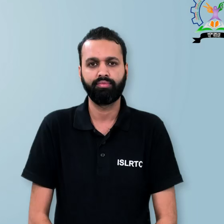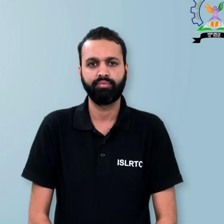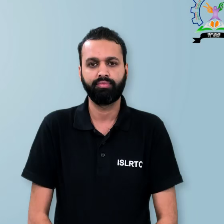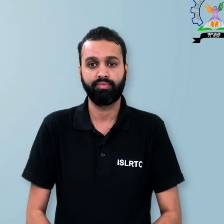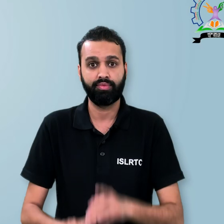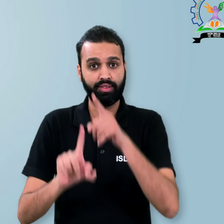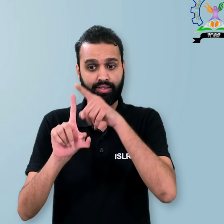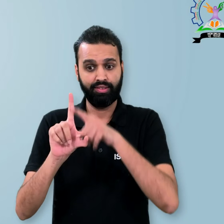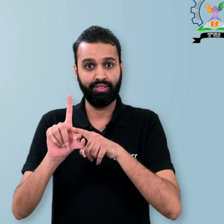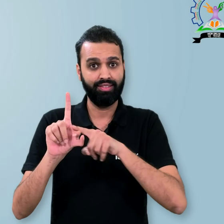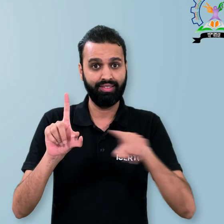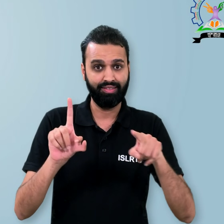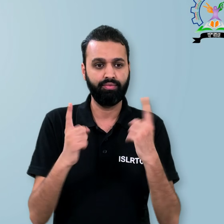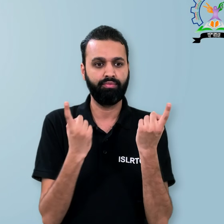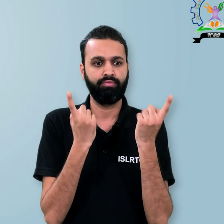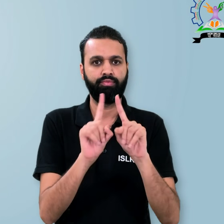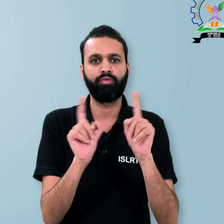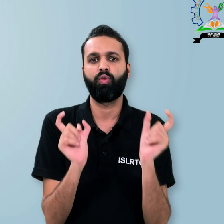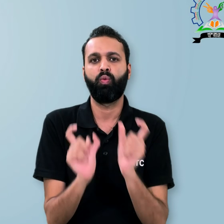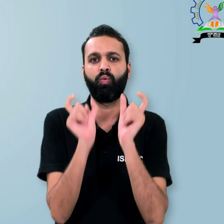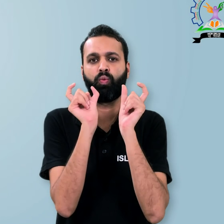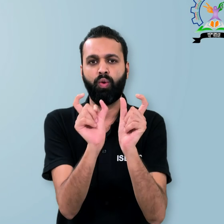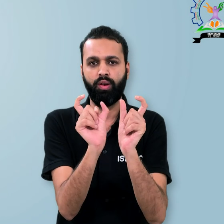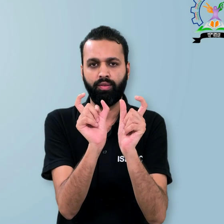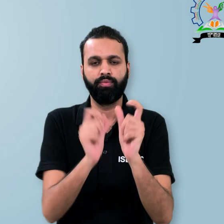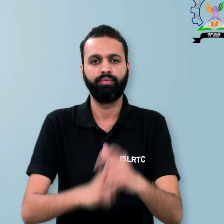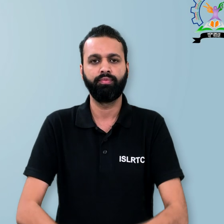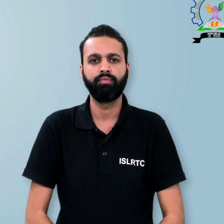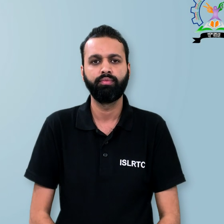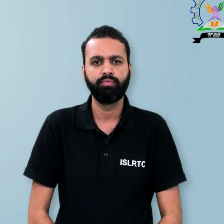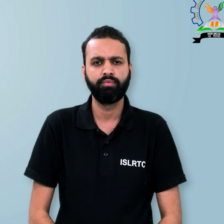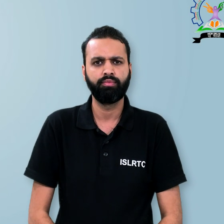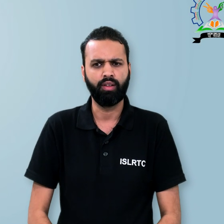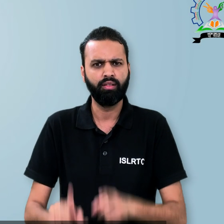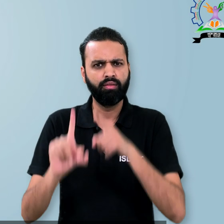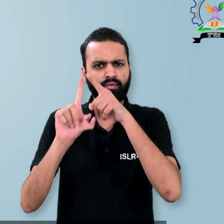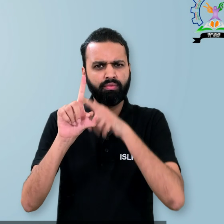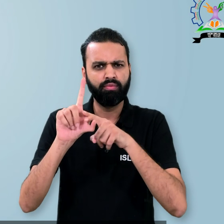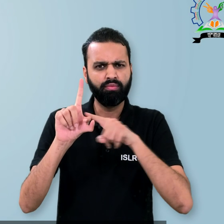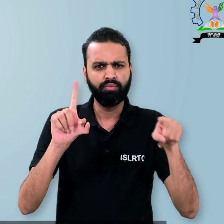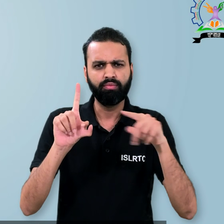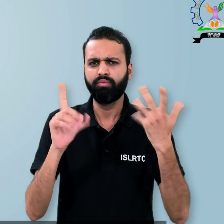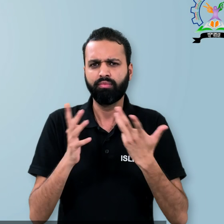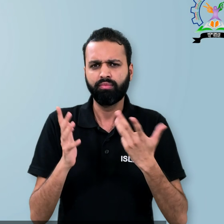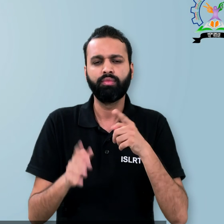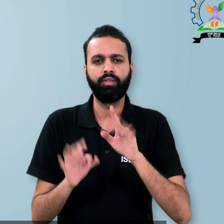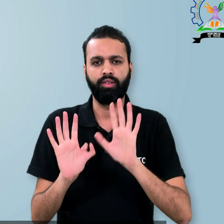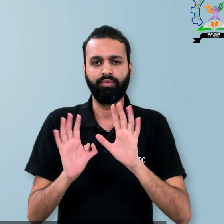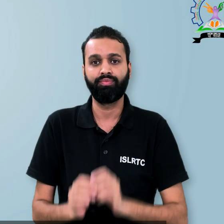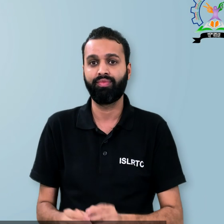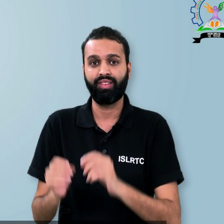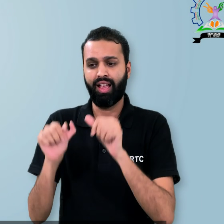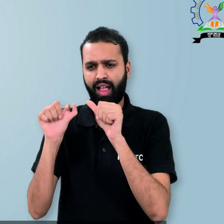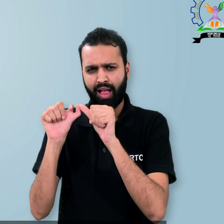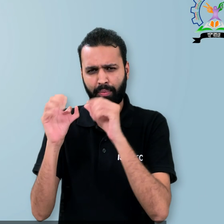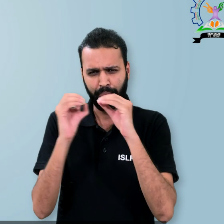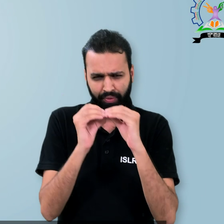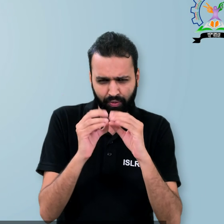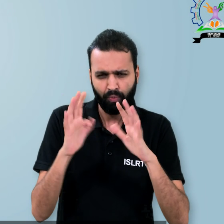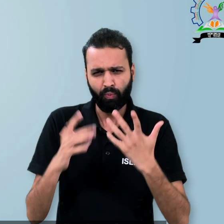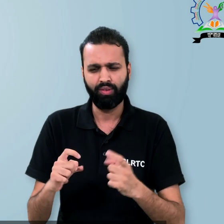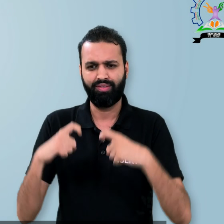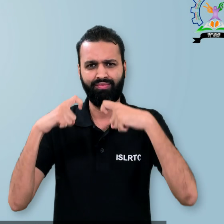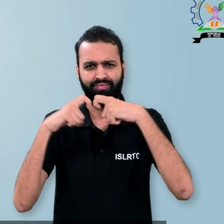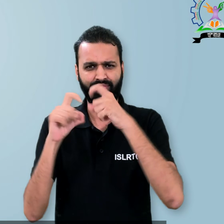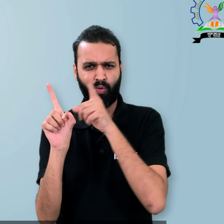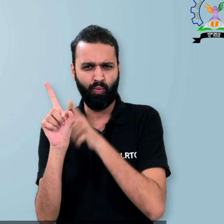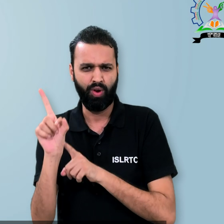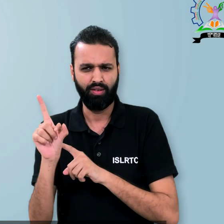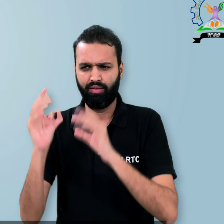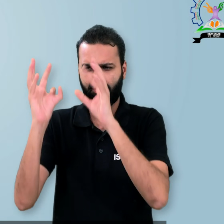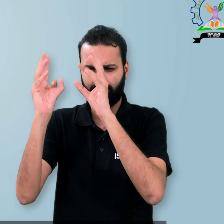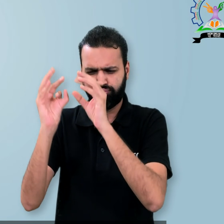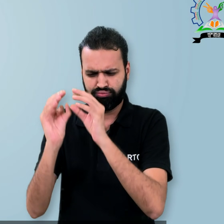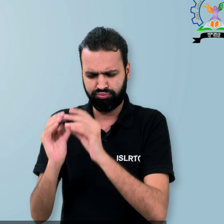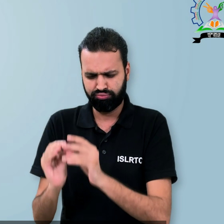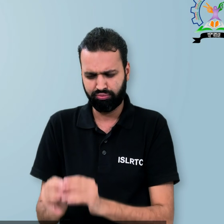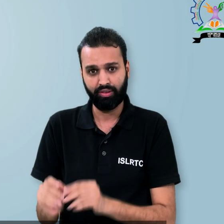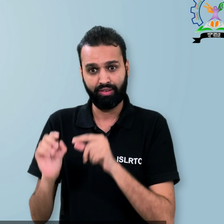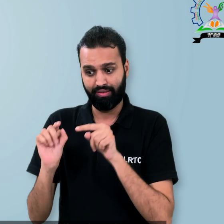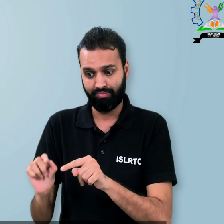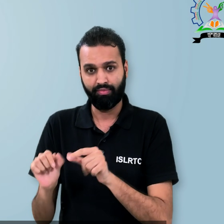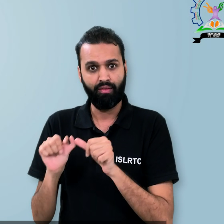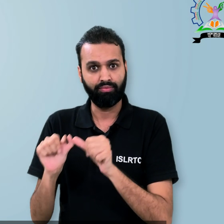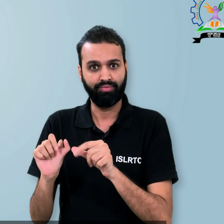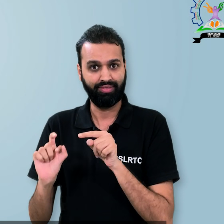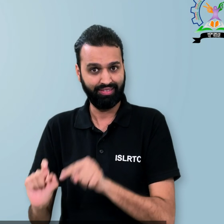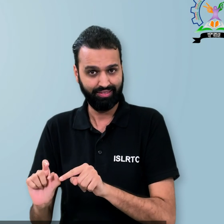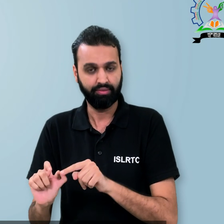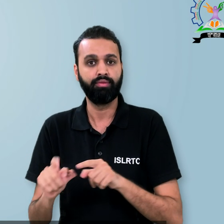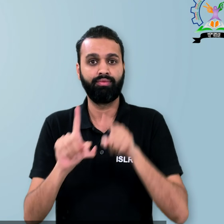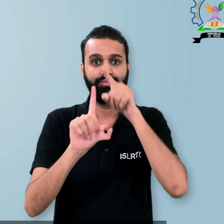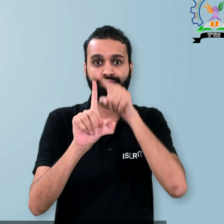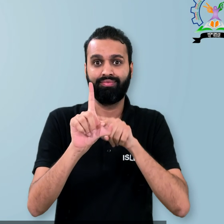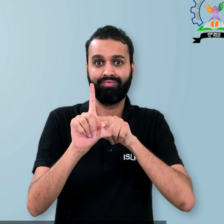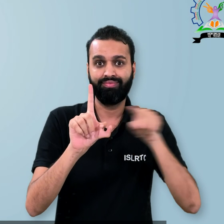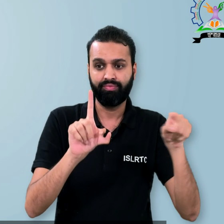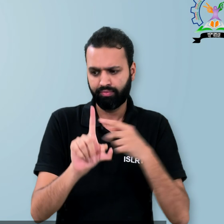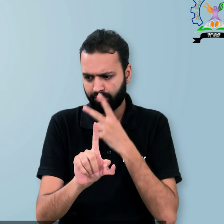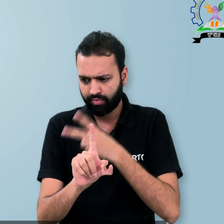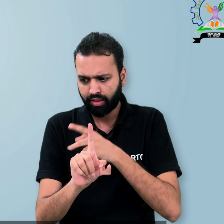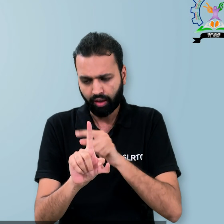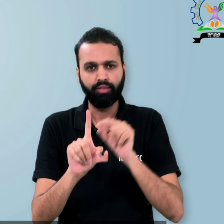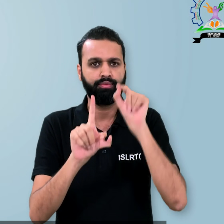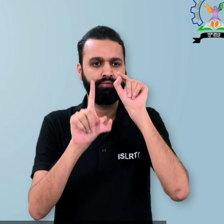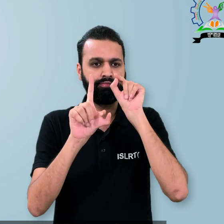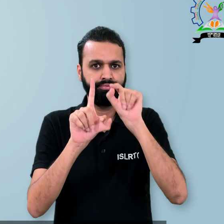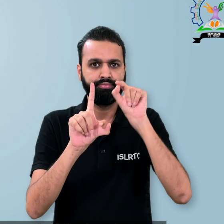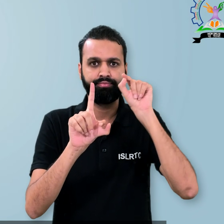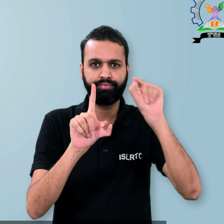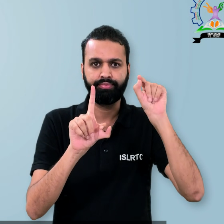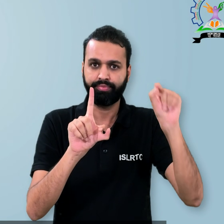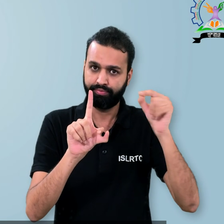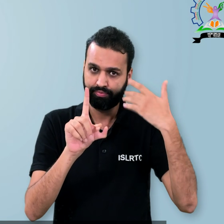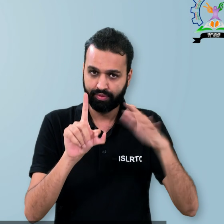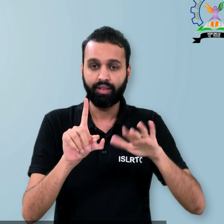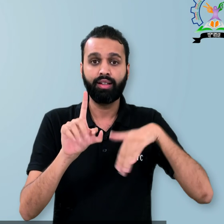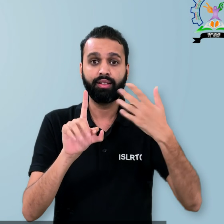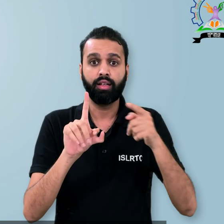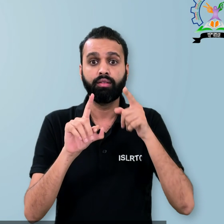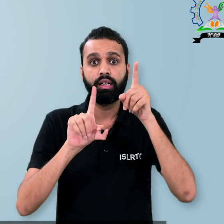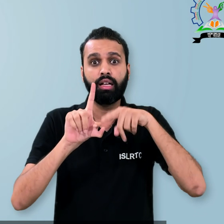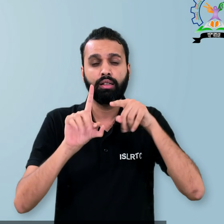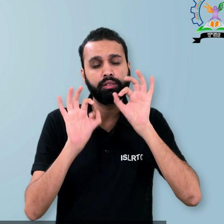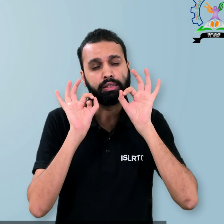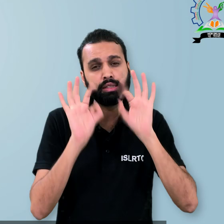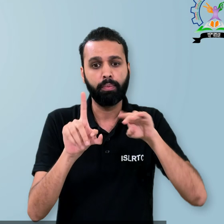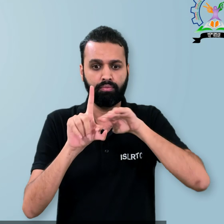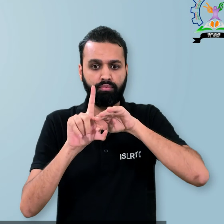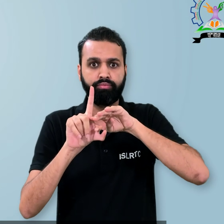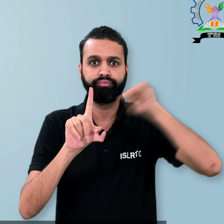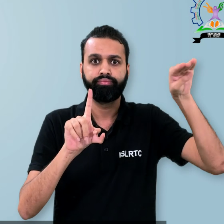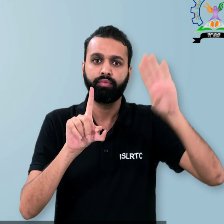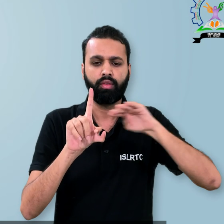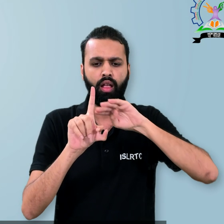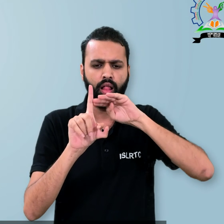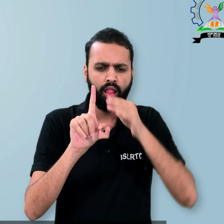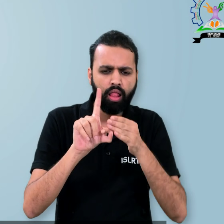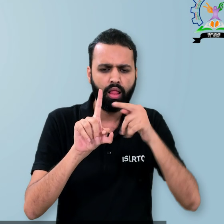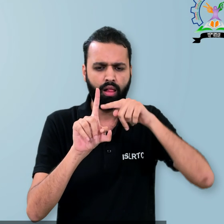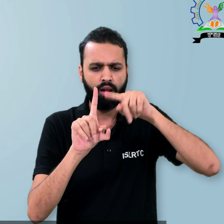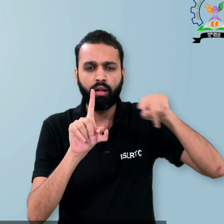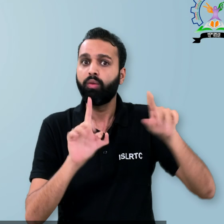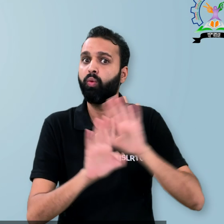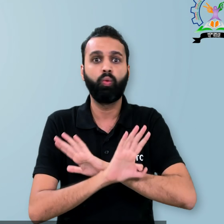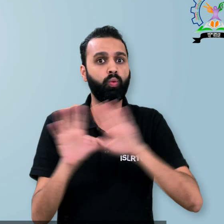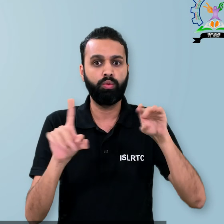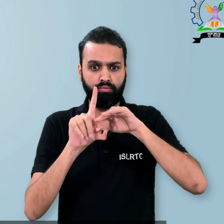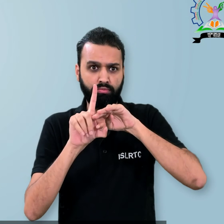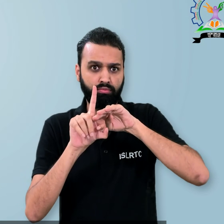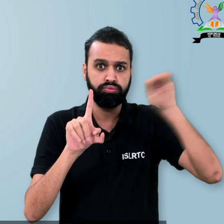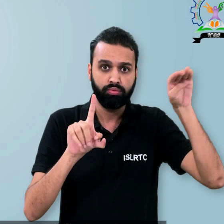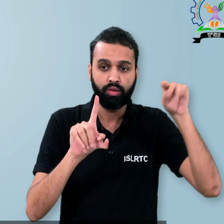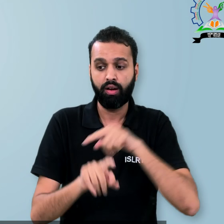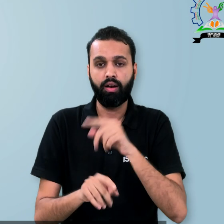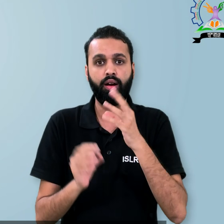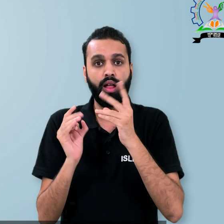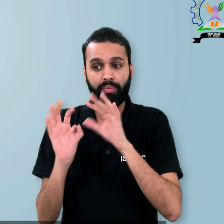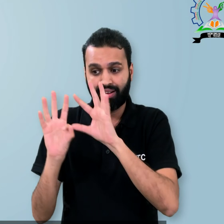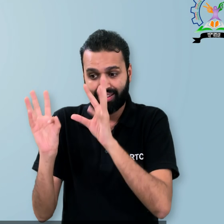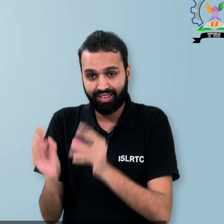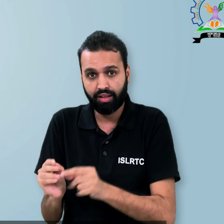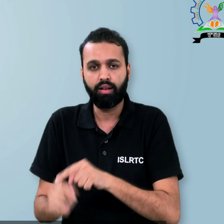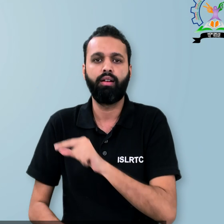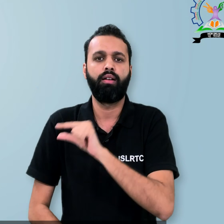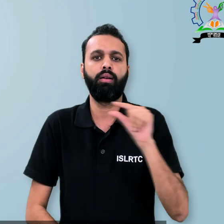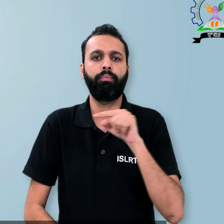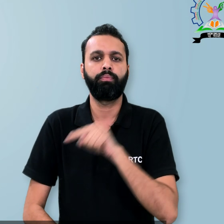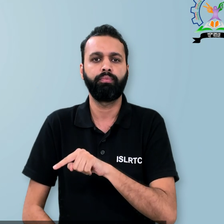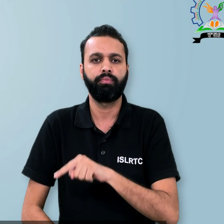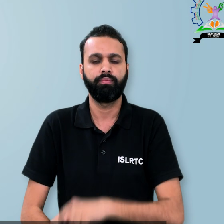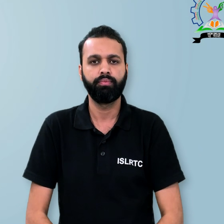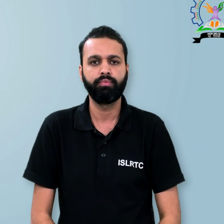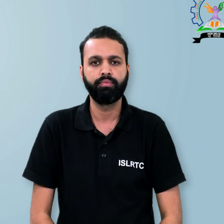Linear Equations Equations that make a straight line when graphed. They have the general form ax + b = 0.